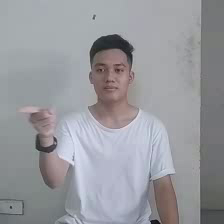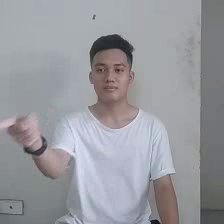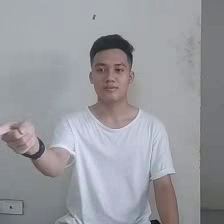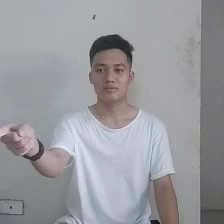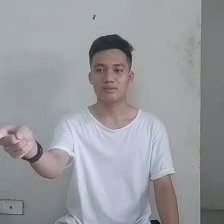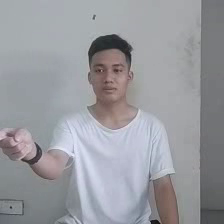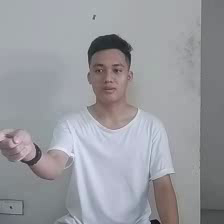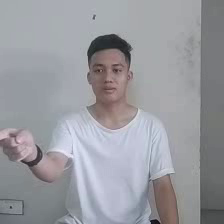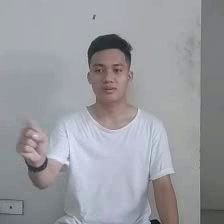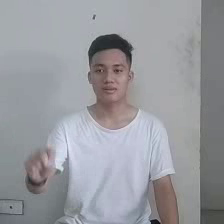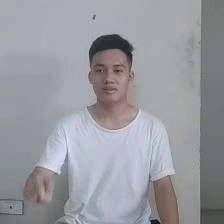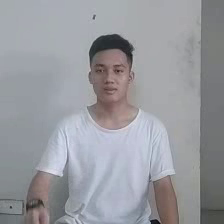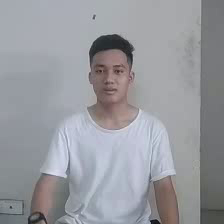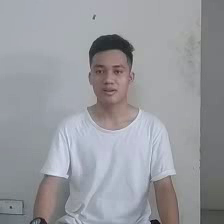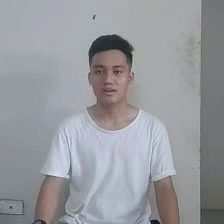Ghét